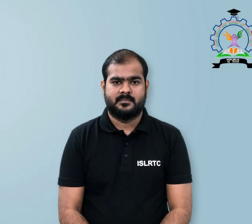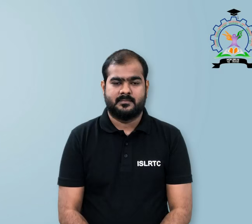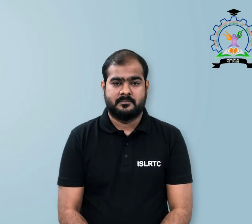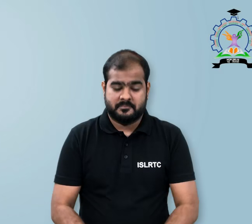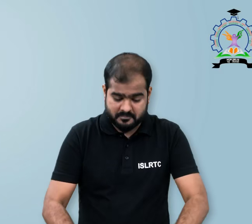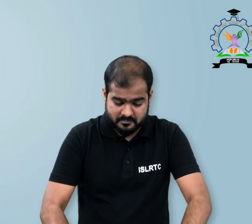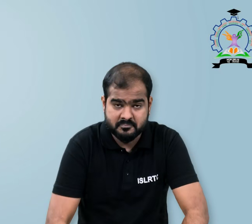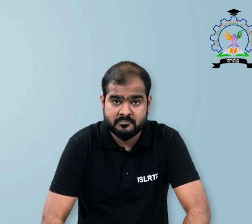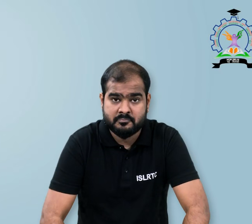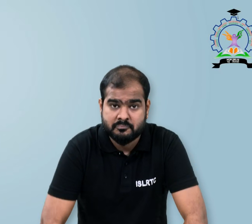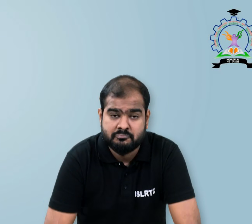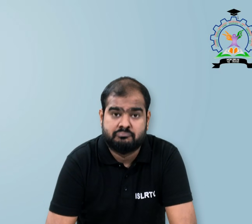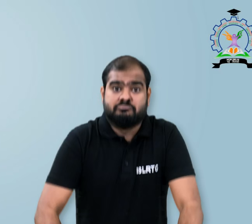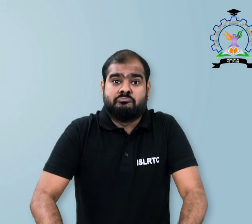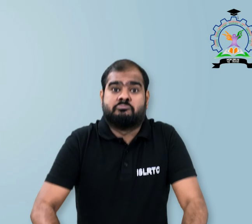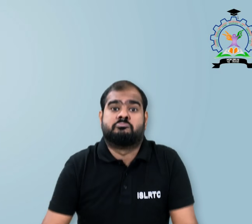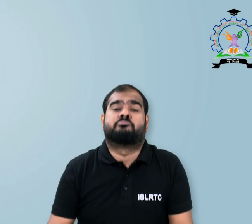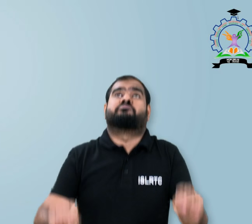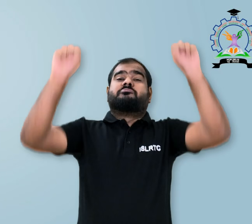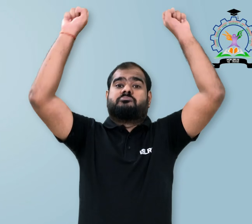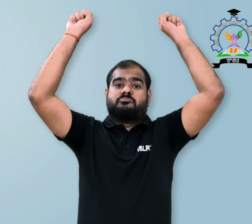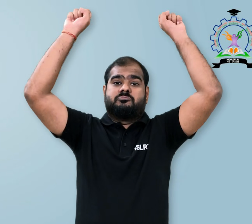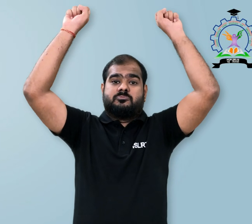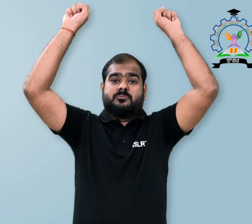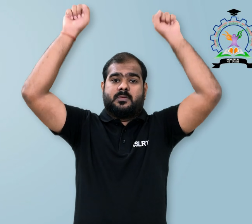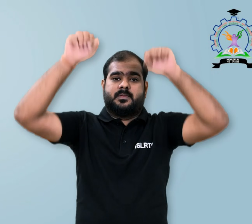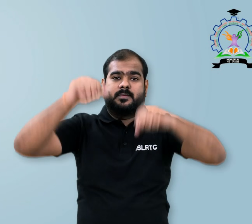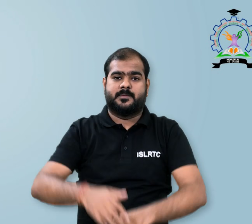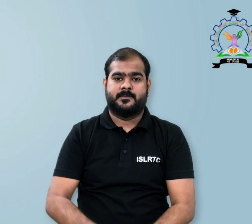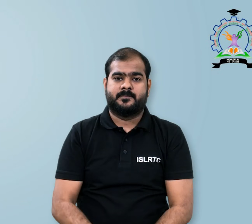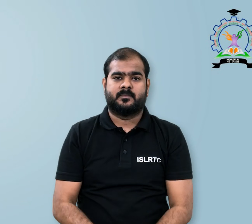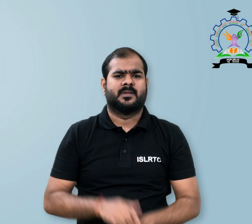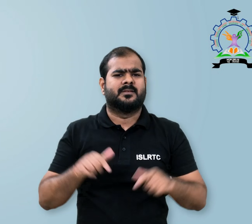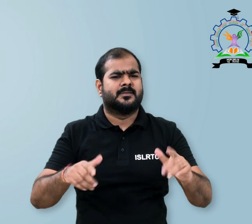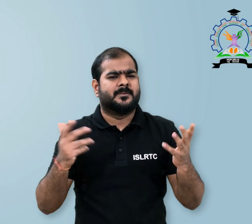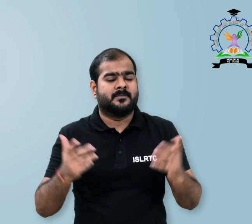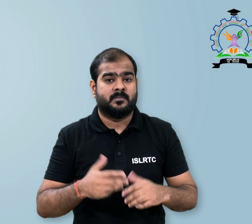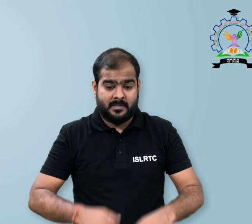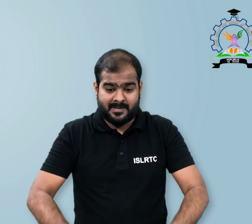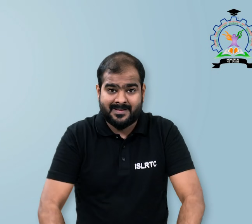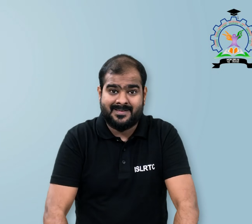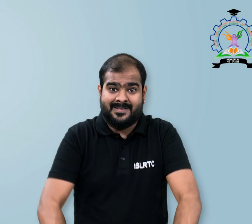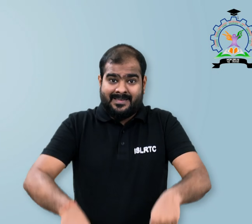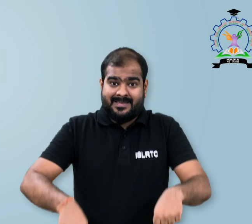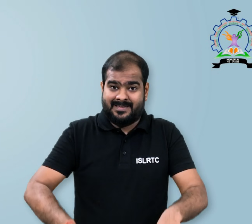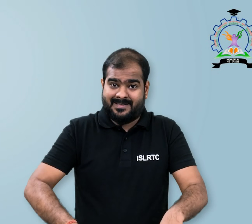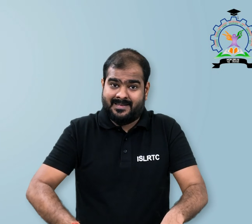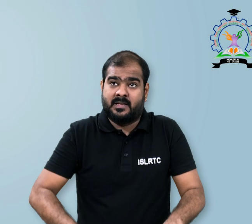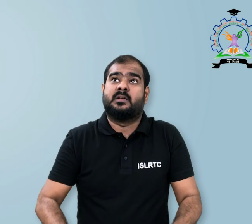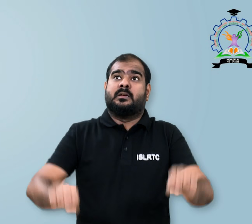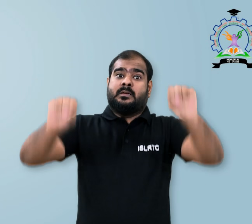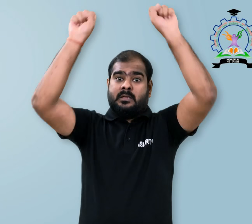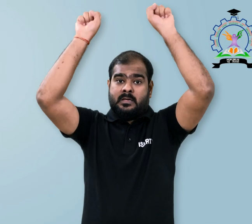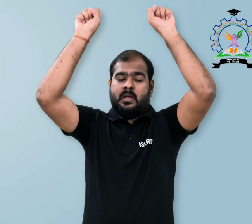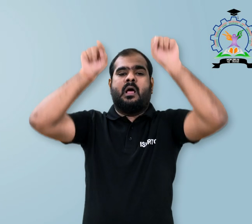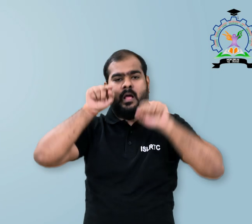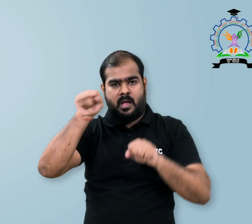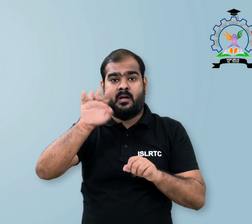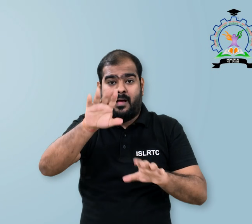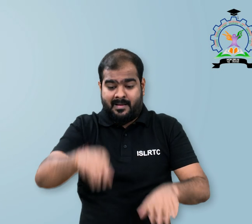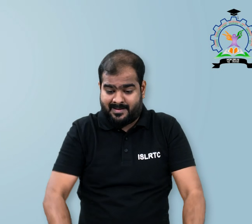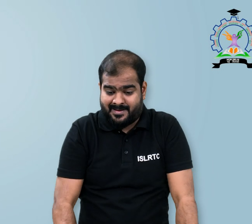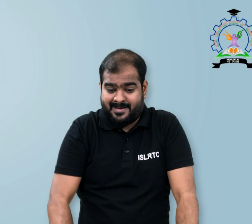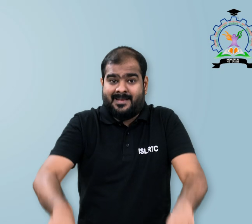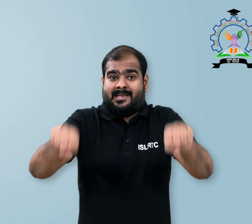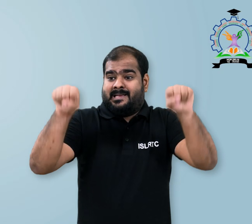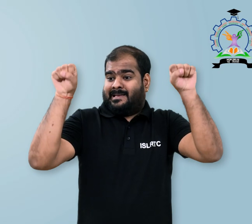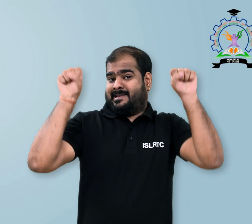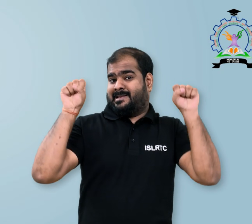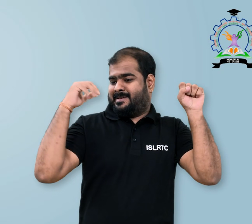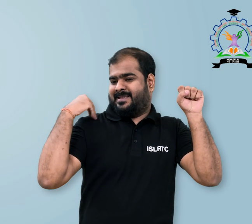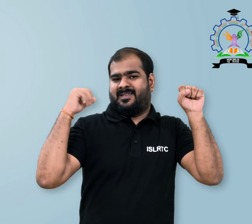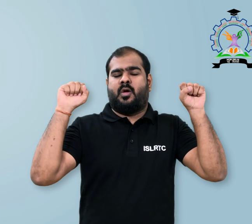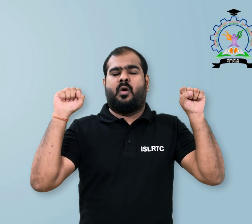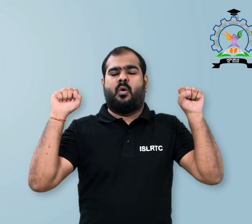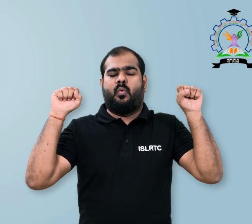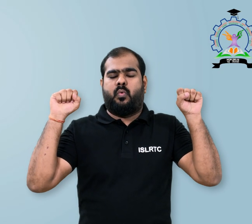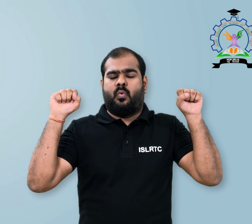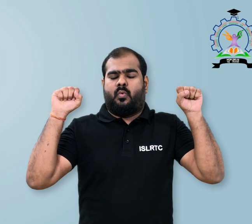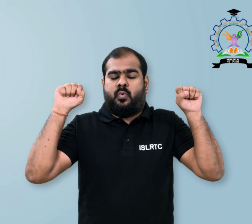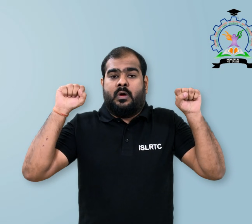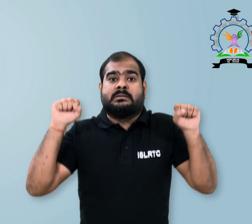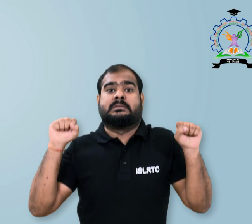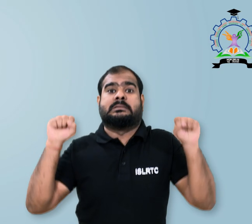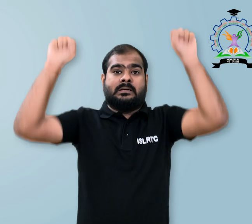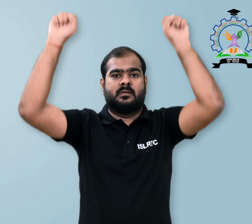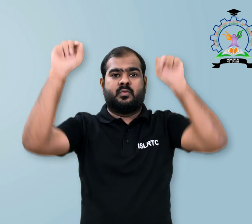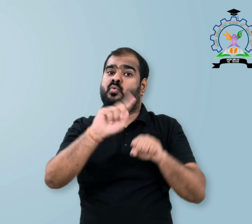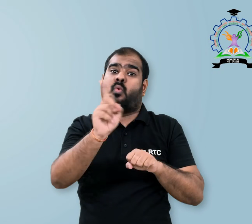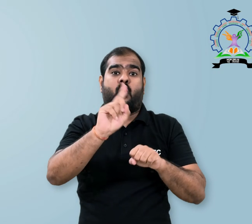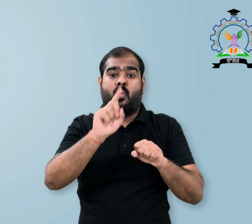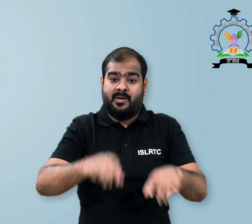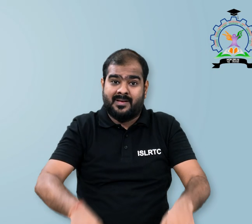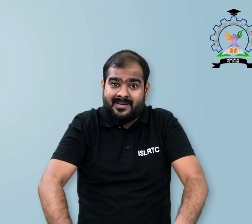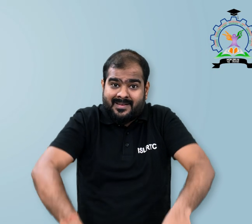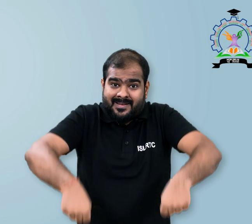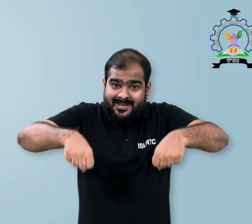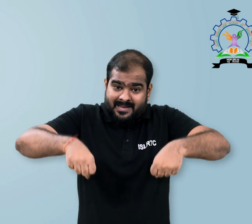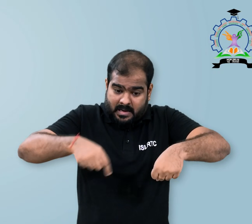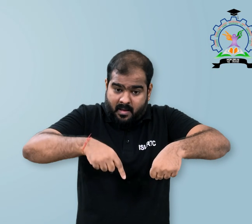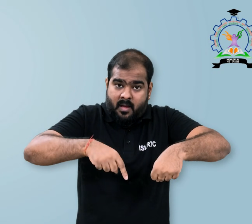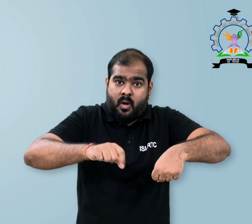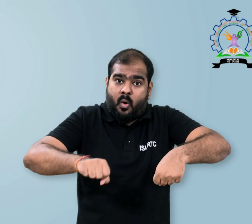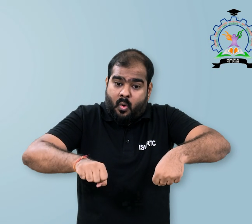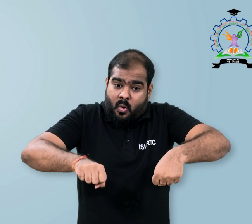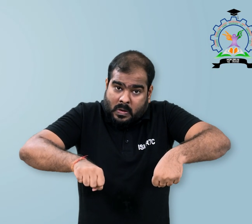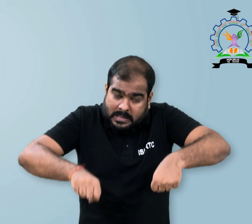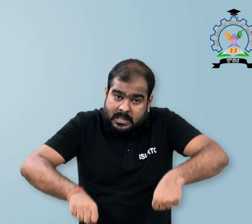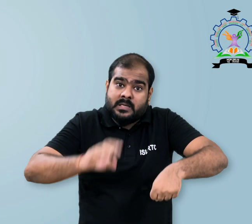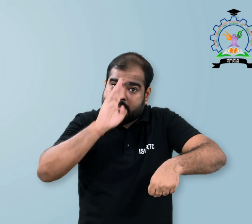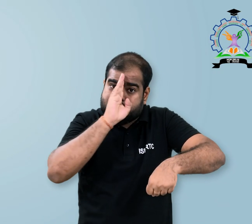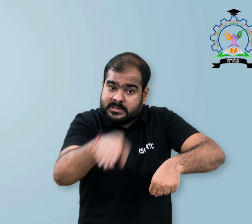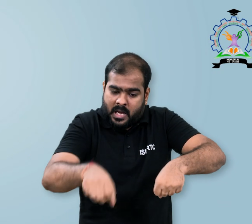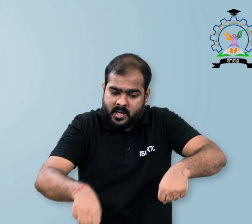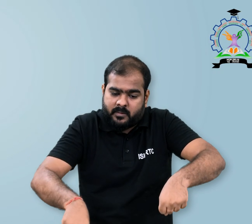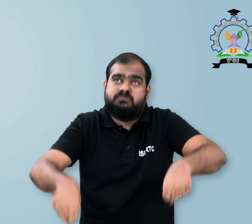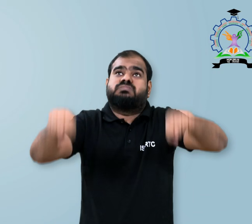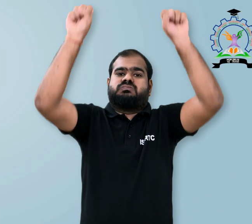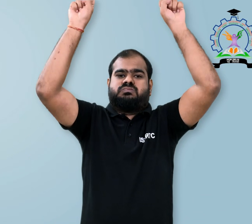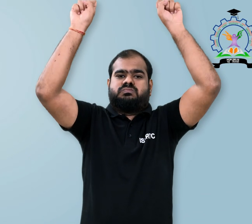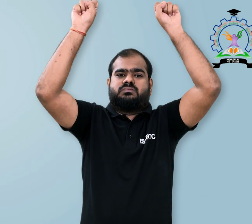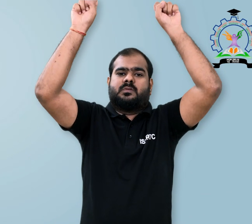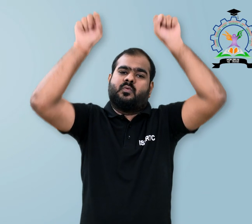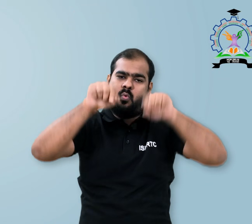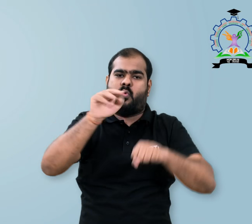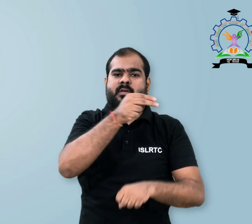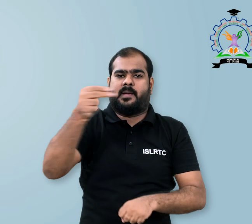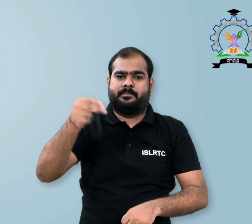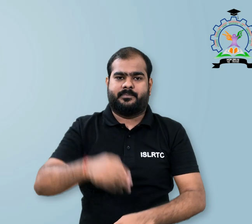Snatch Snatch: A single continuous movement to lift the barbell from the ground to overhead in one motion.